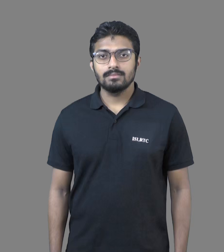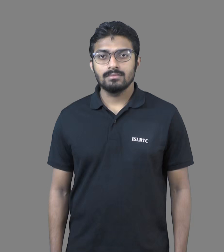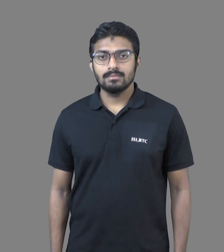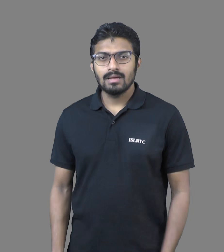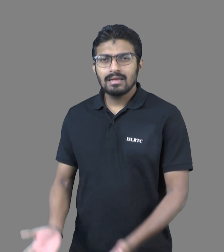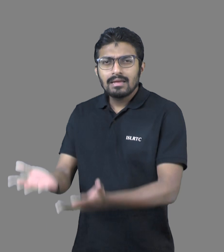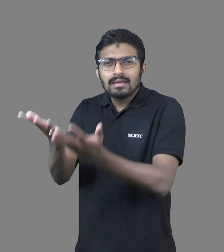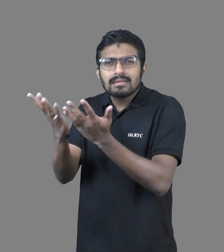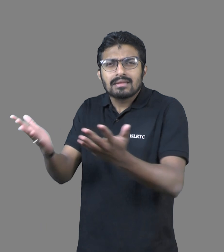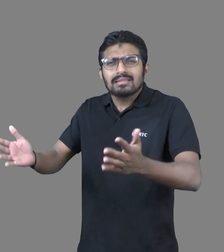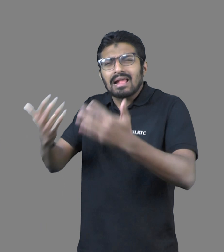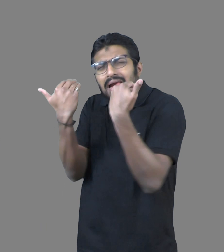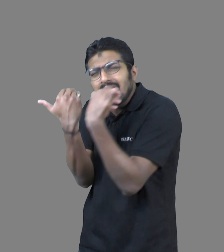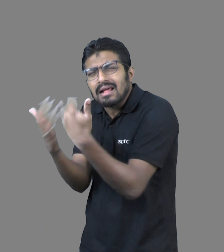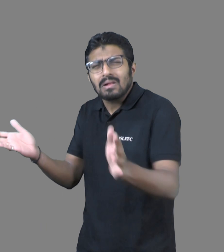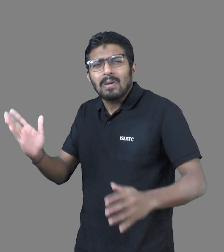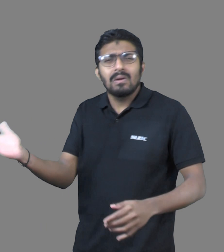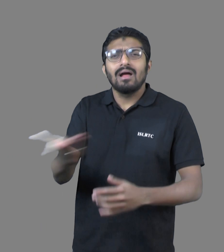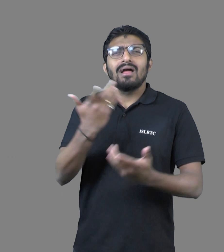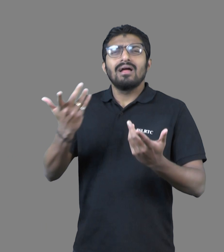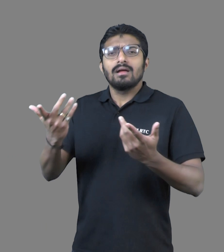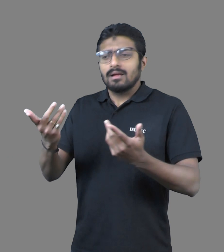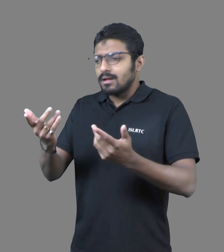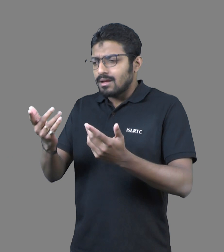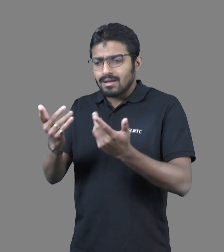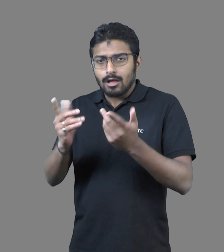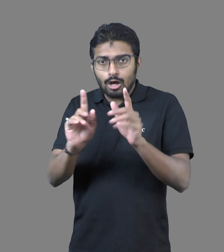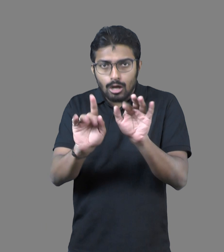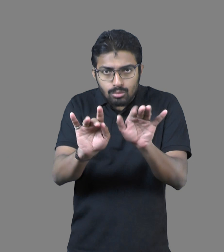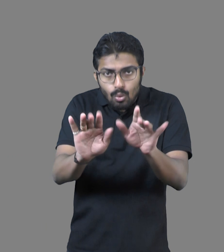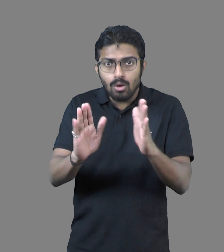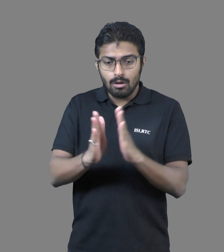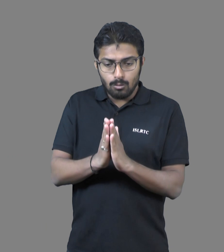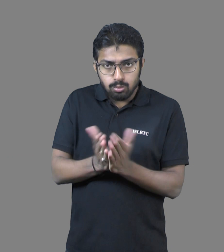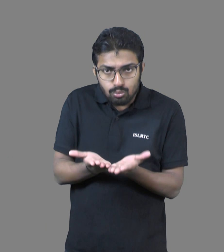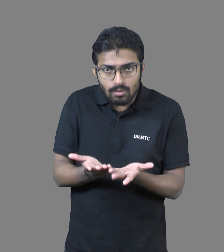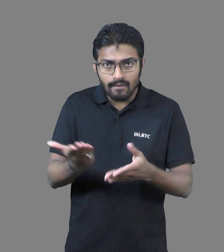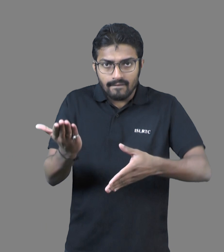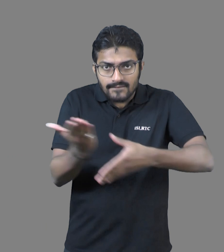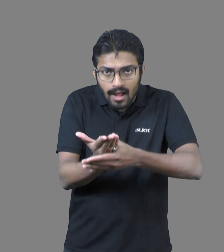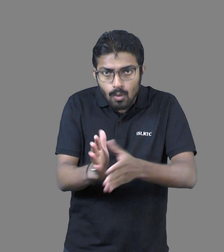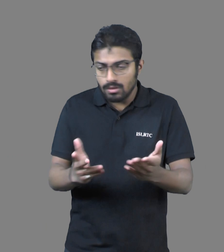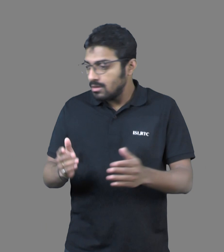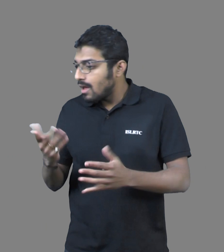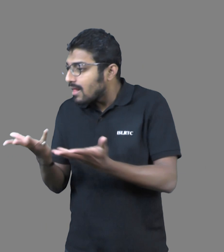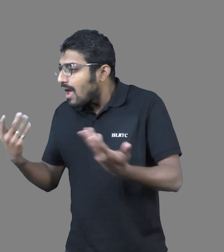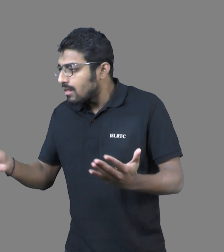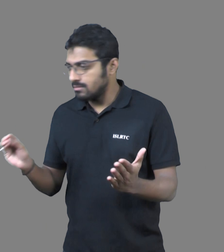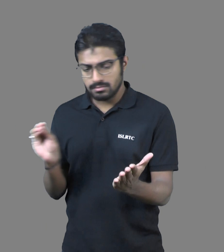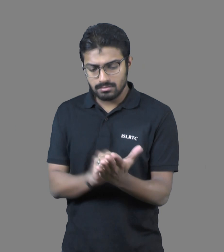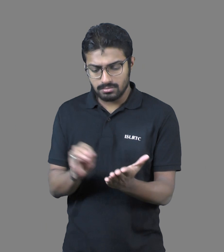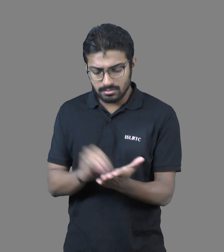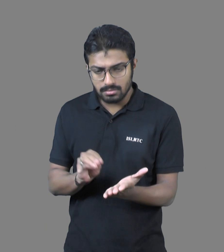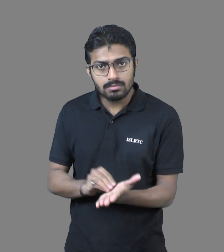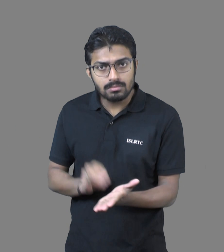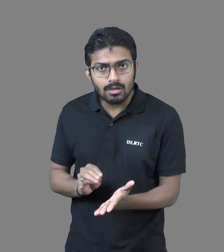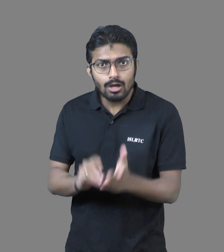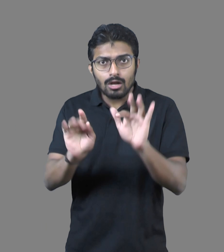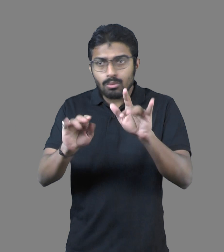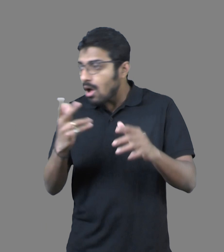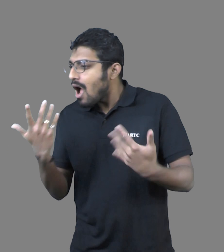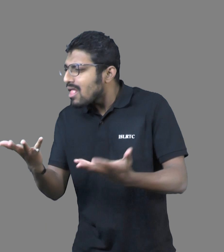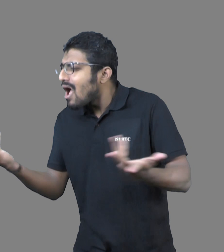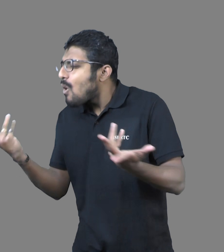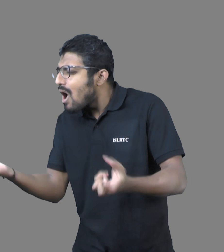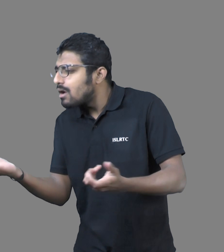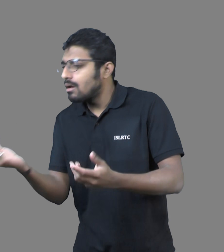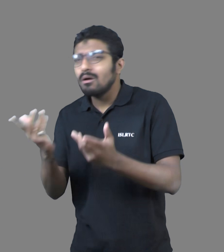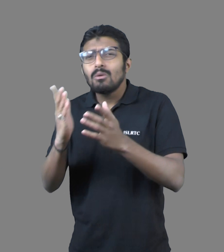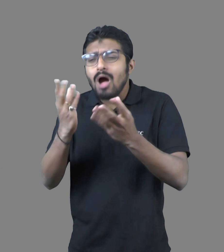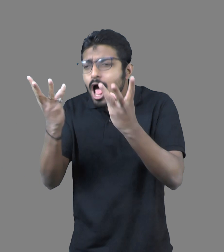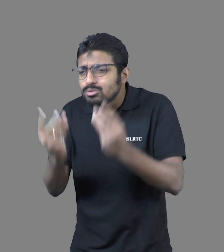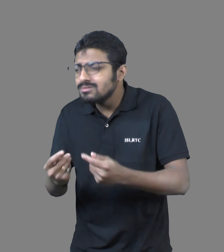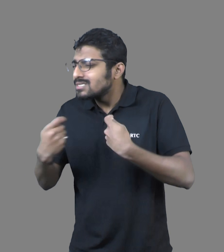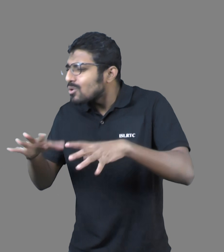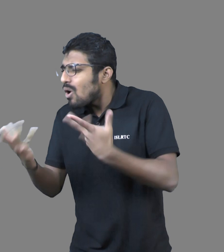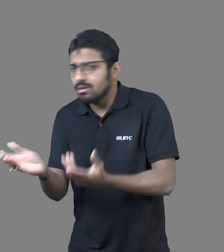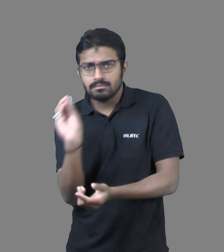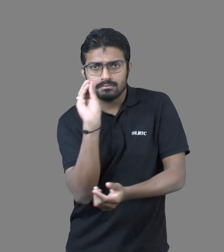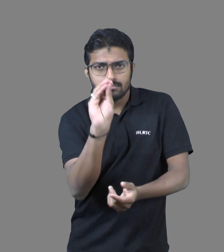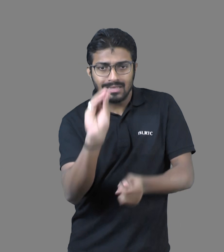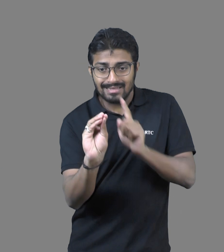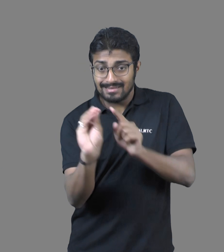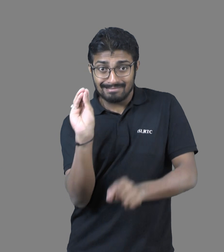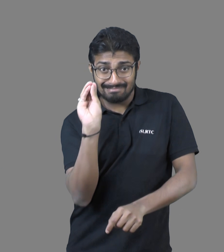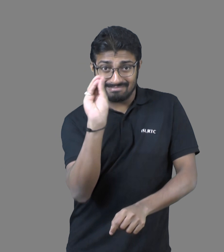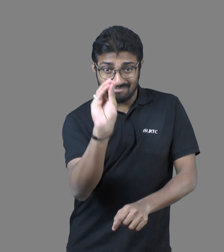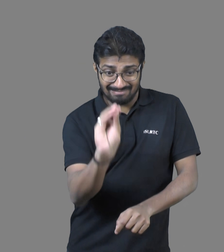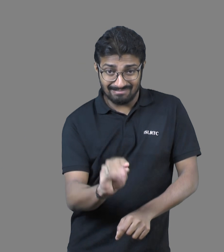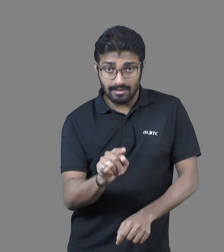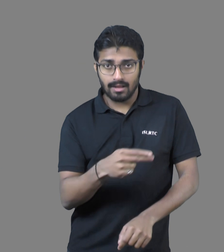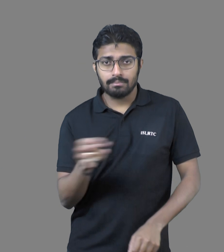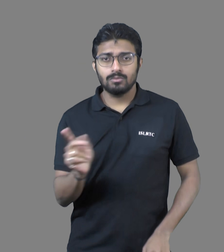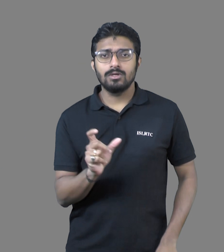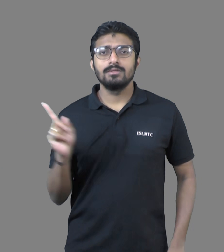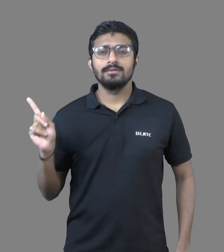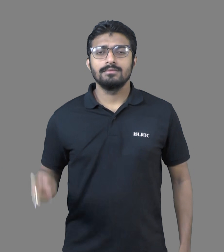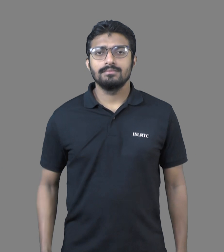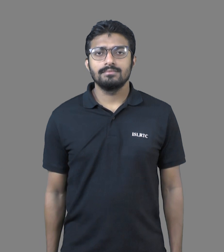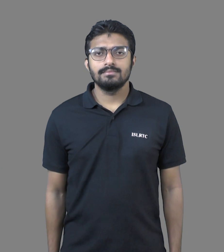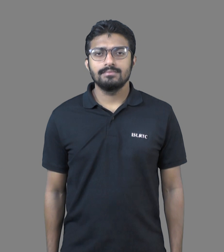Entry